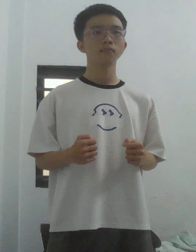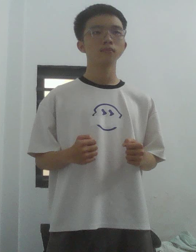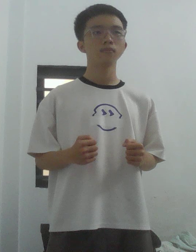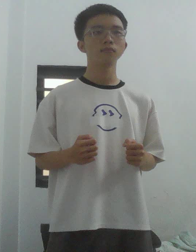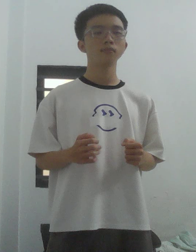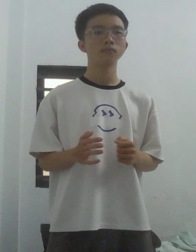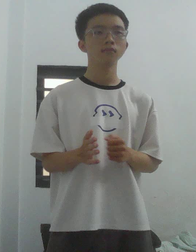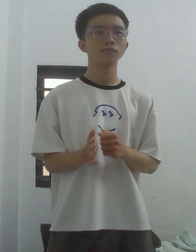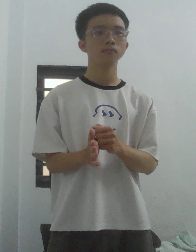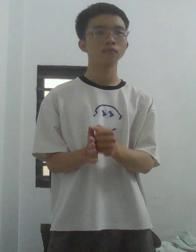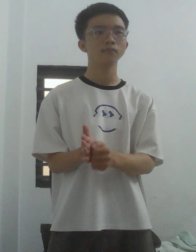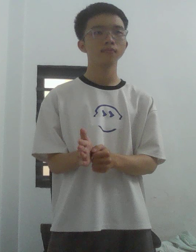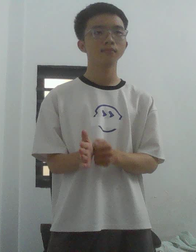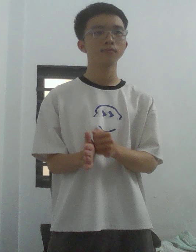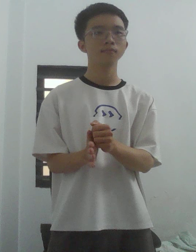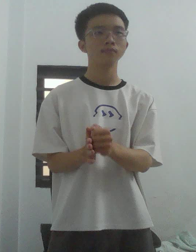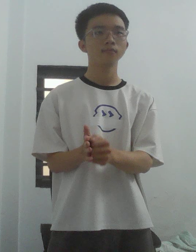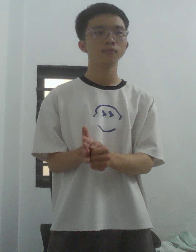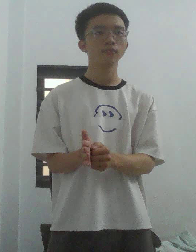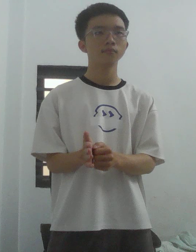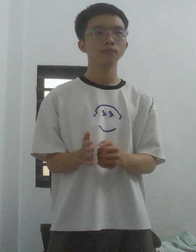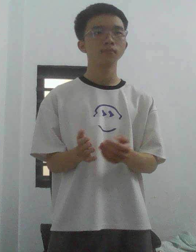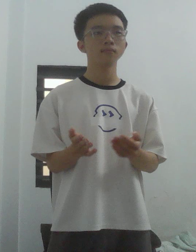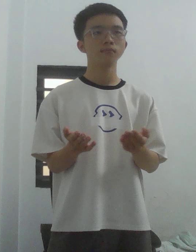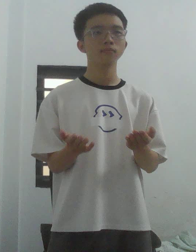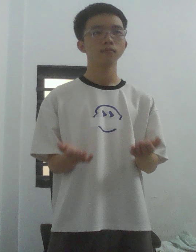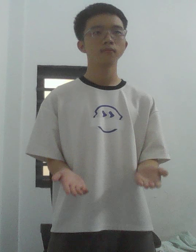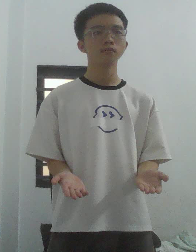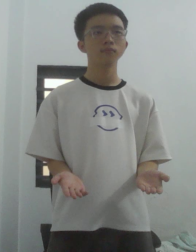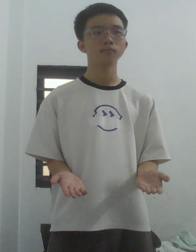thang nay